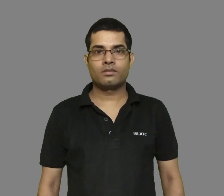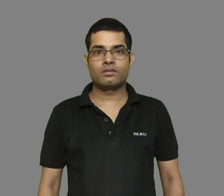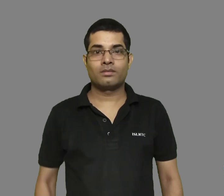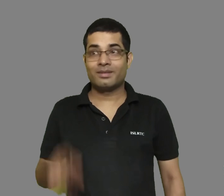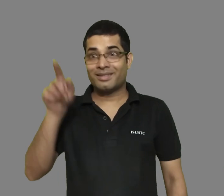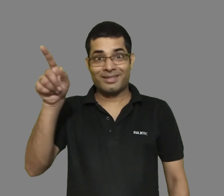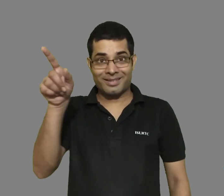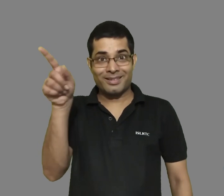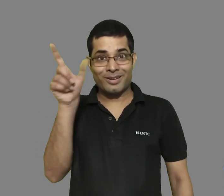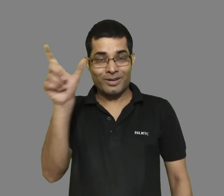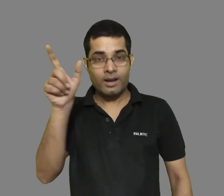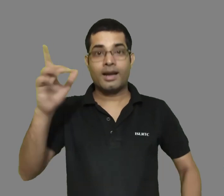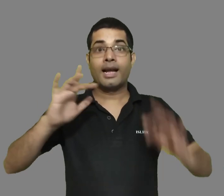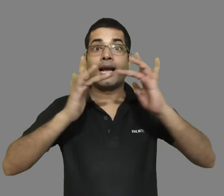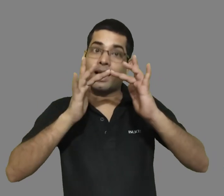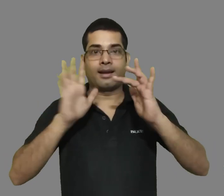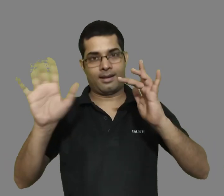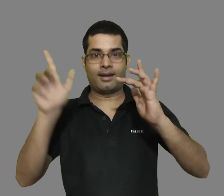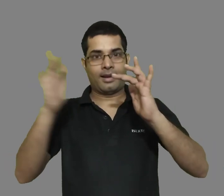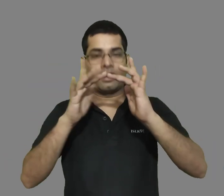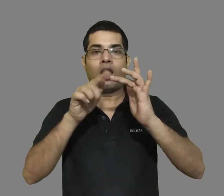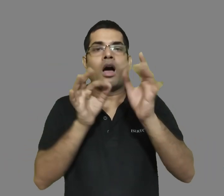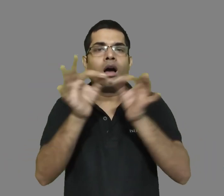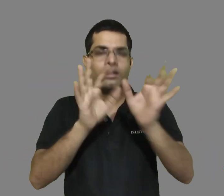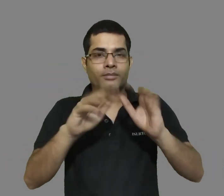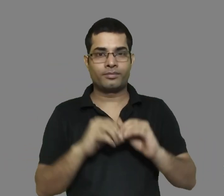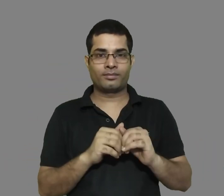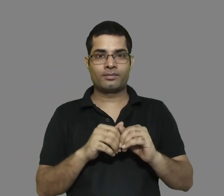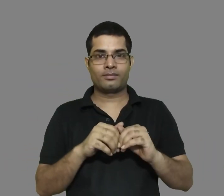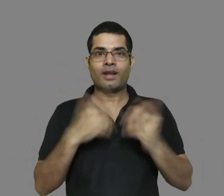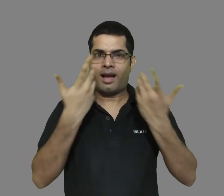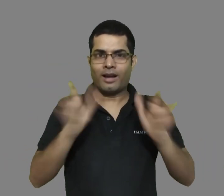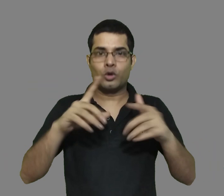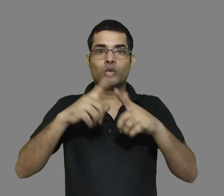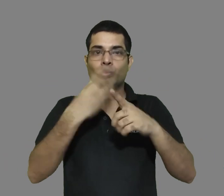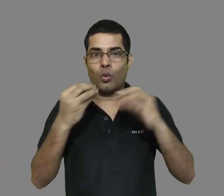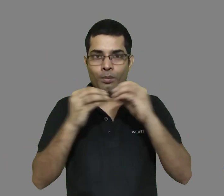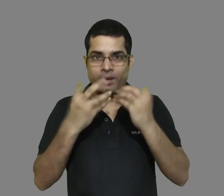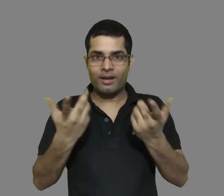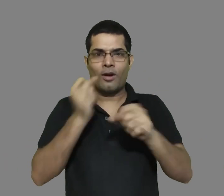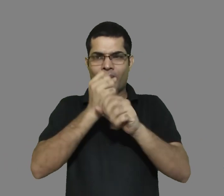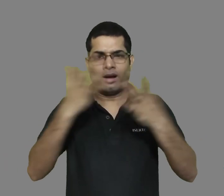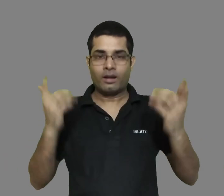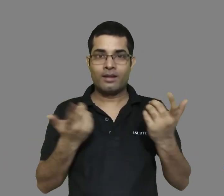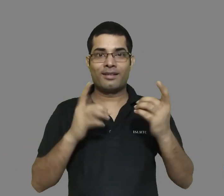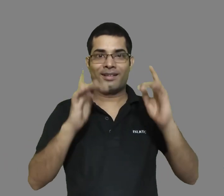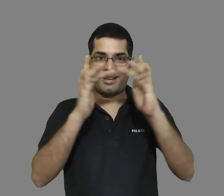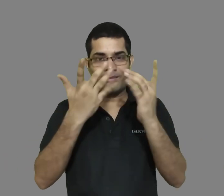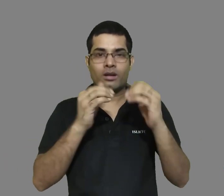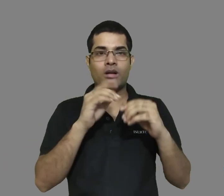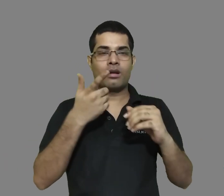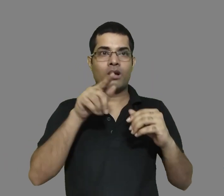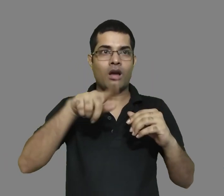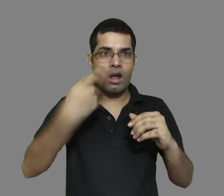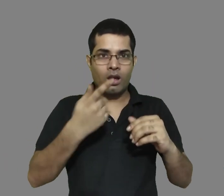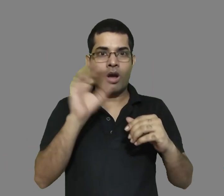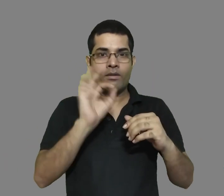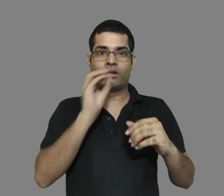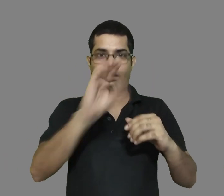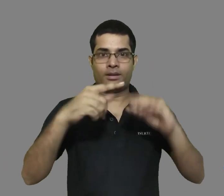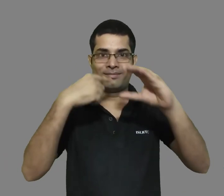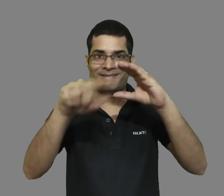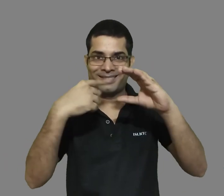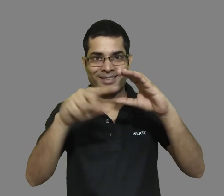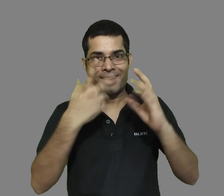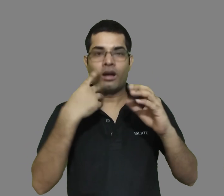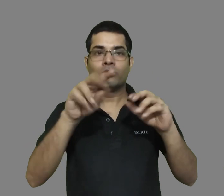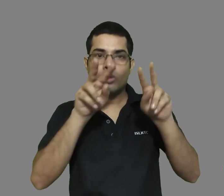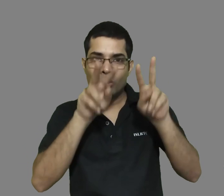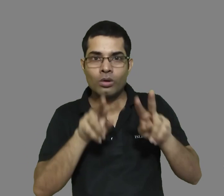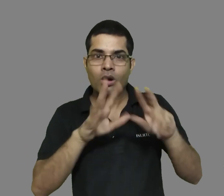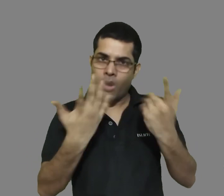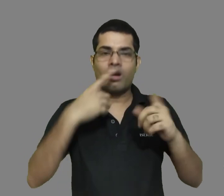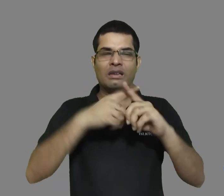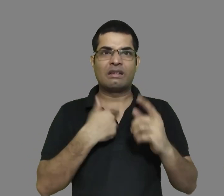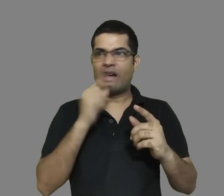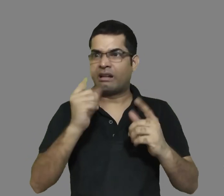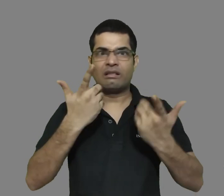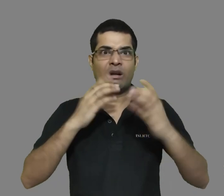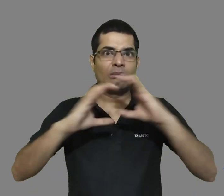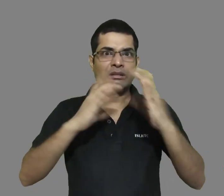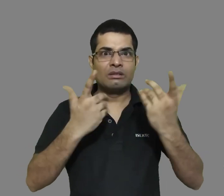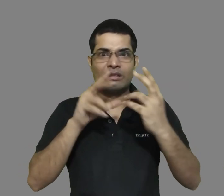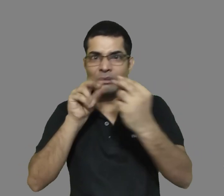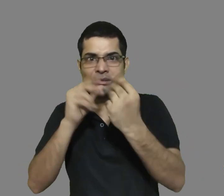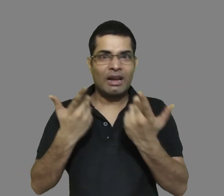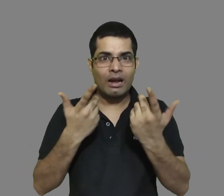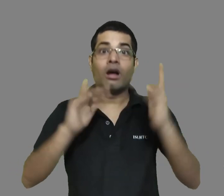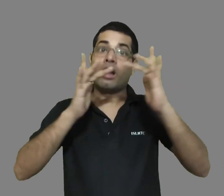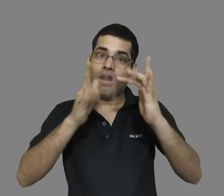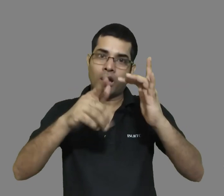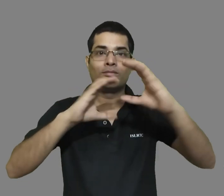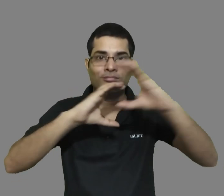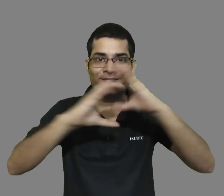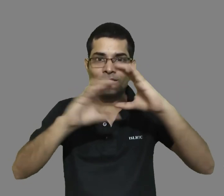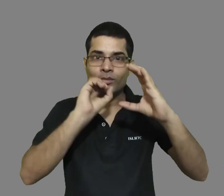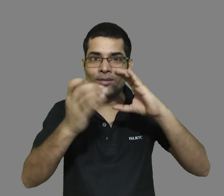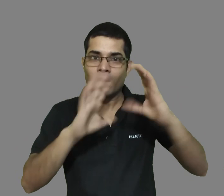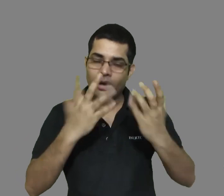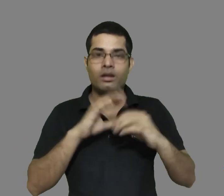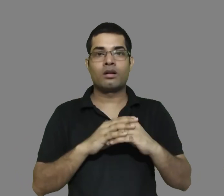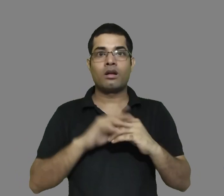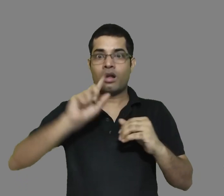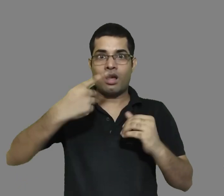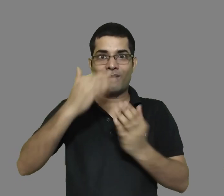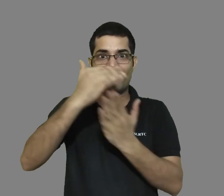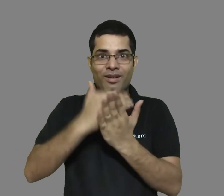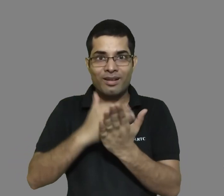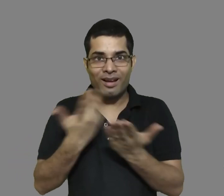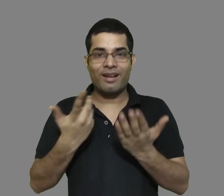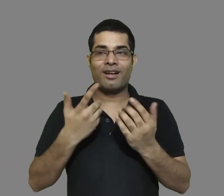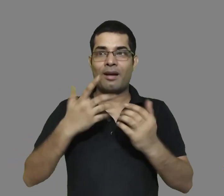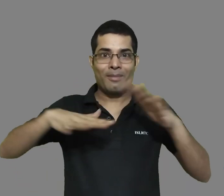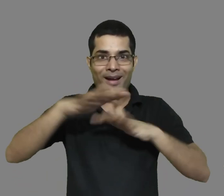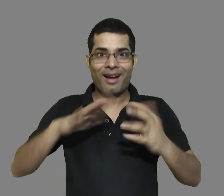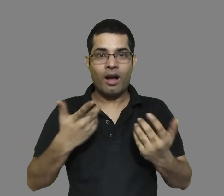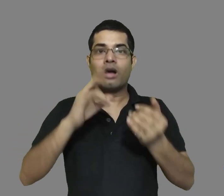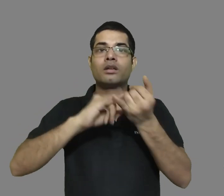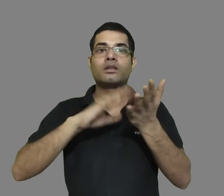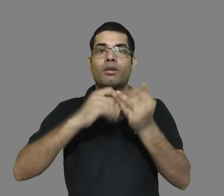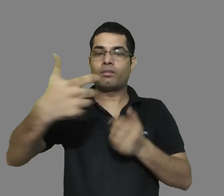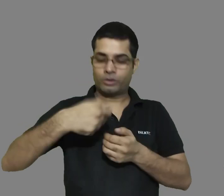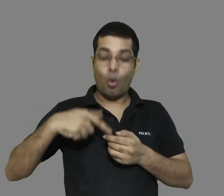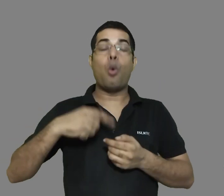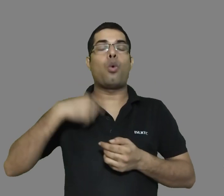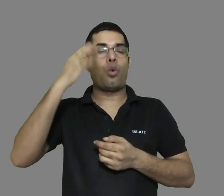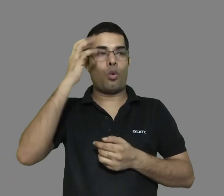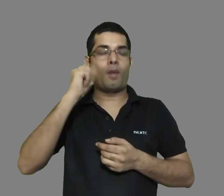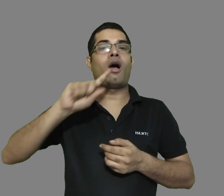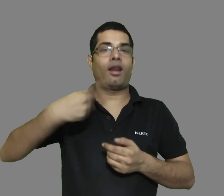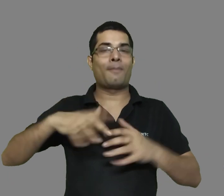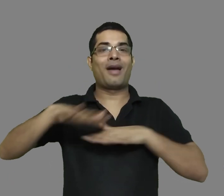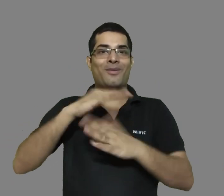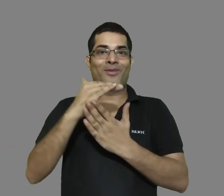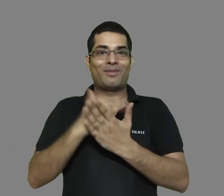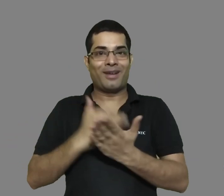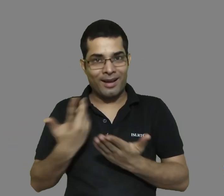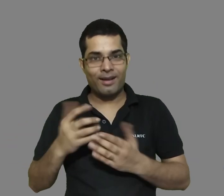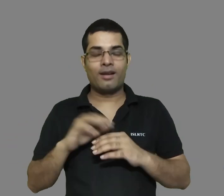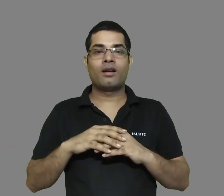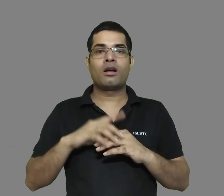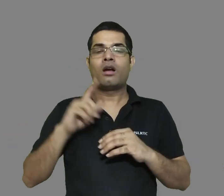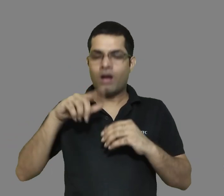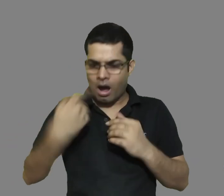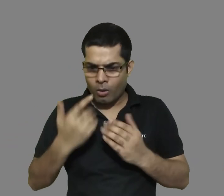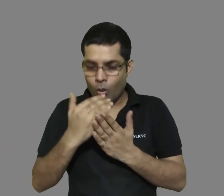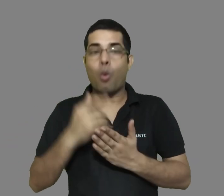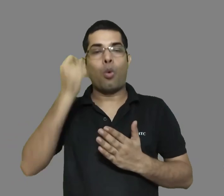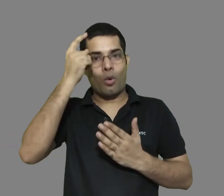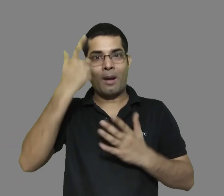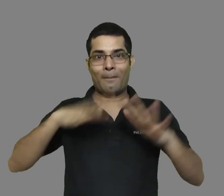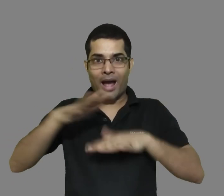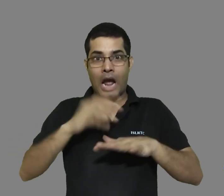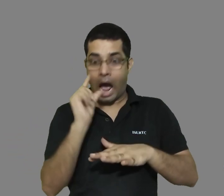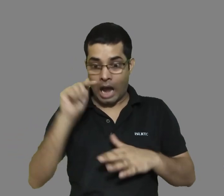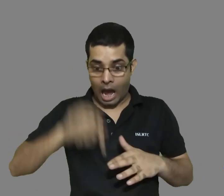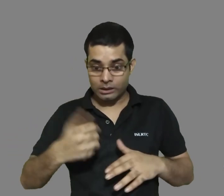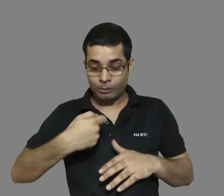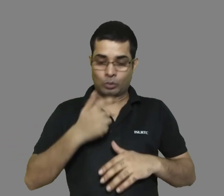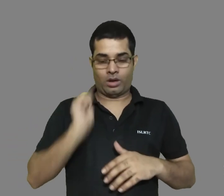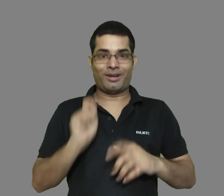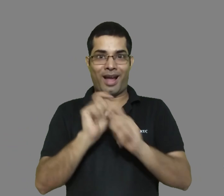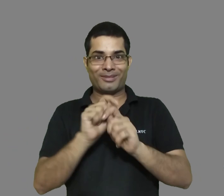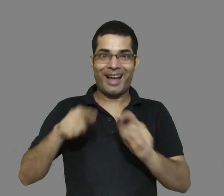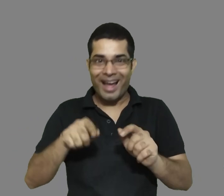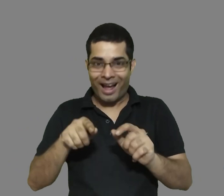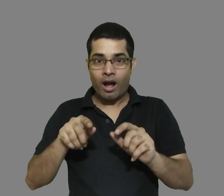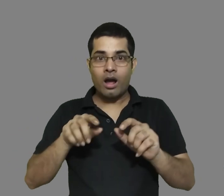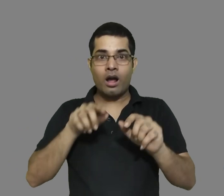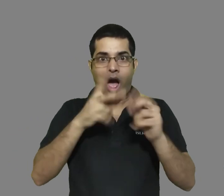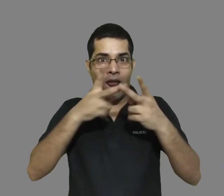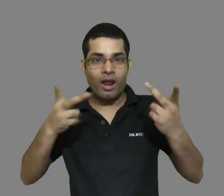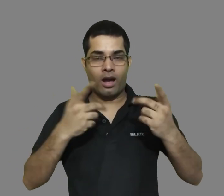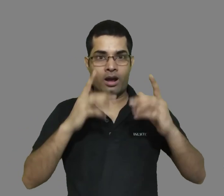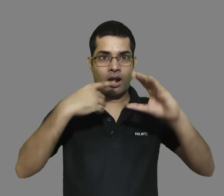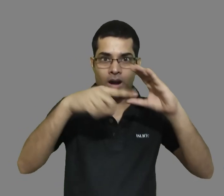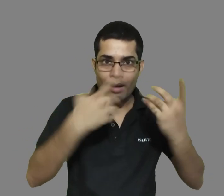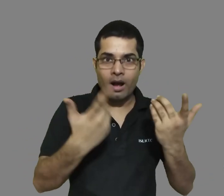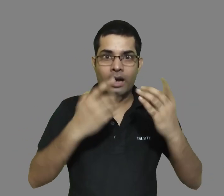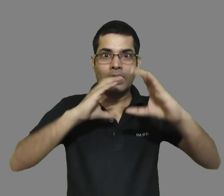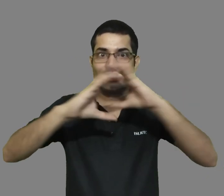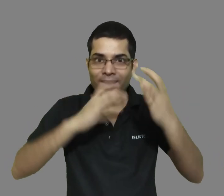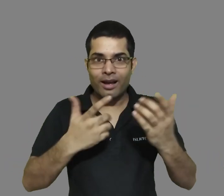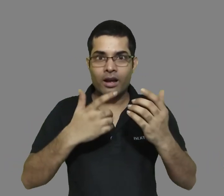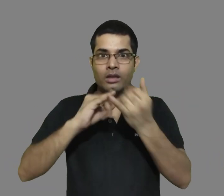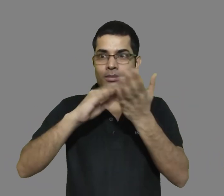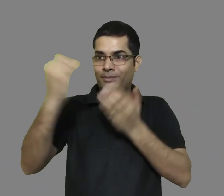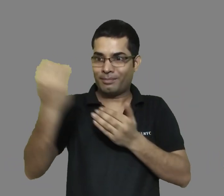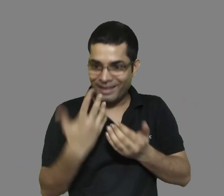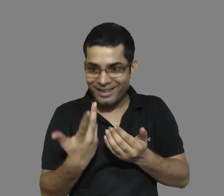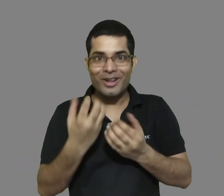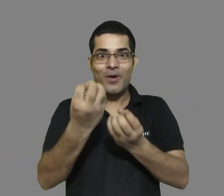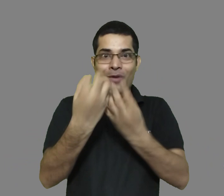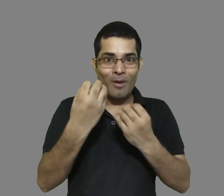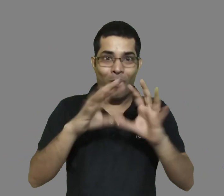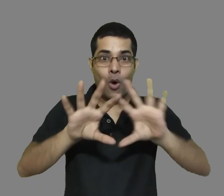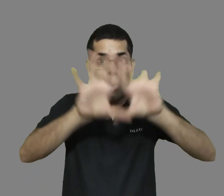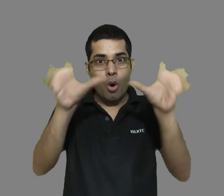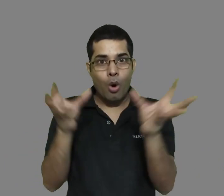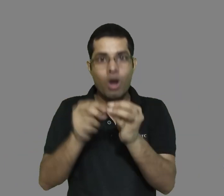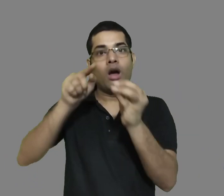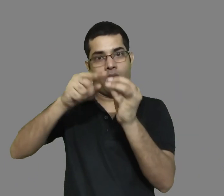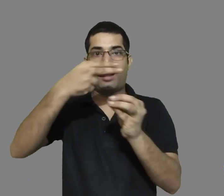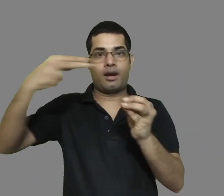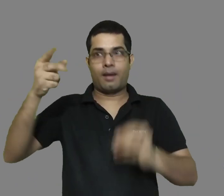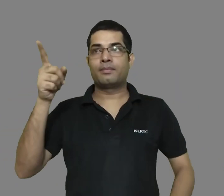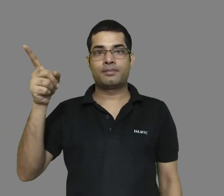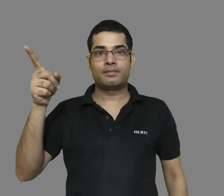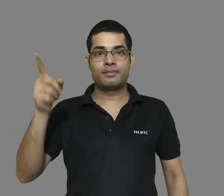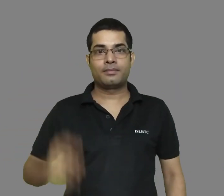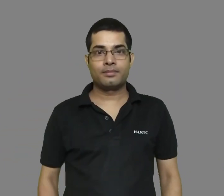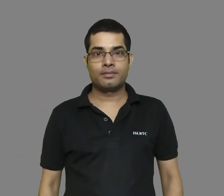Collaboration and Messaging Services (CAMS)